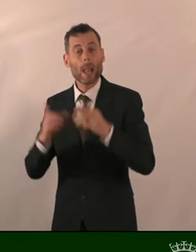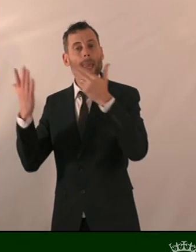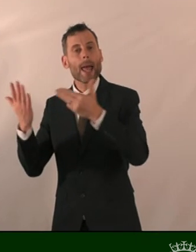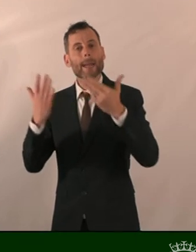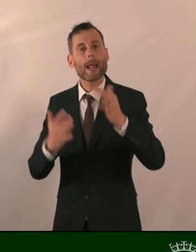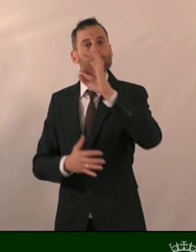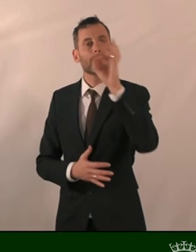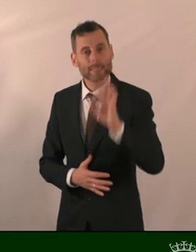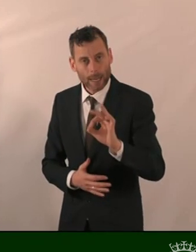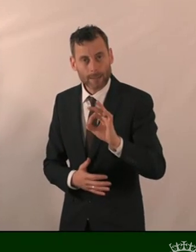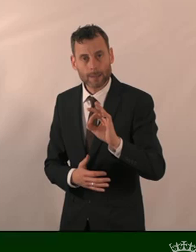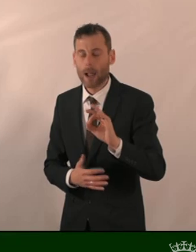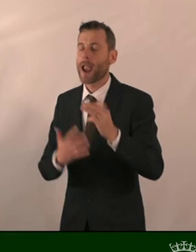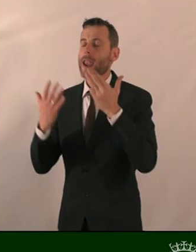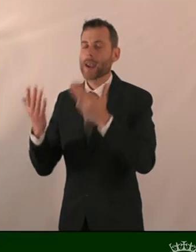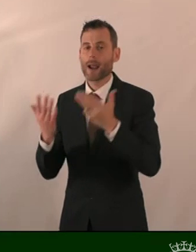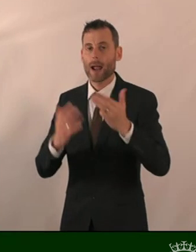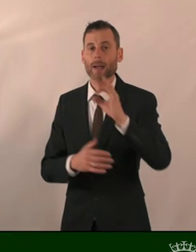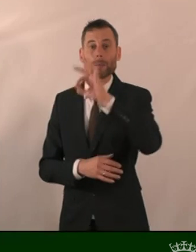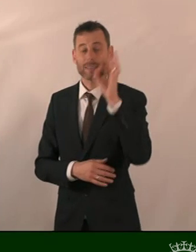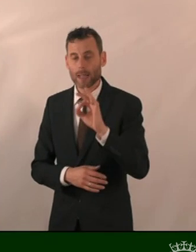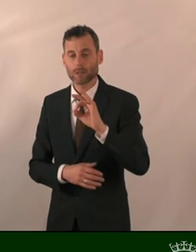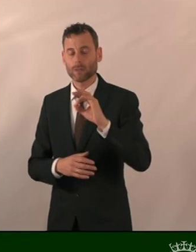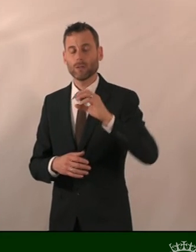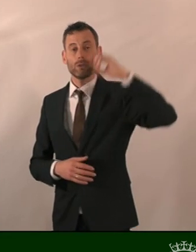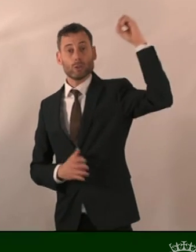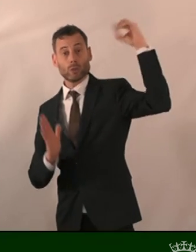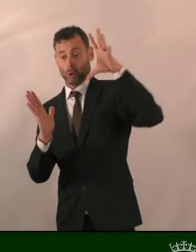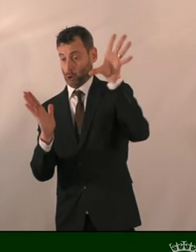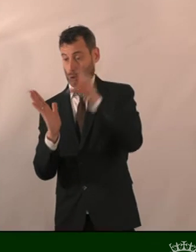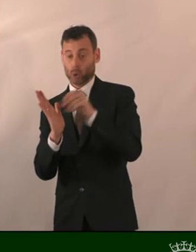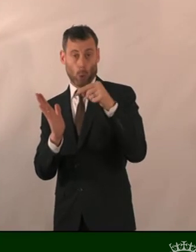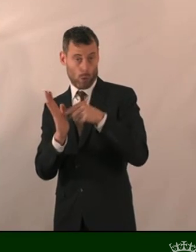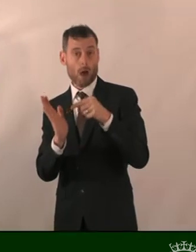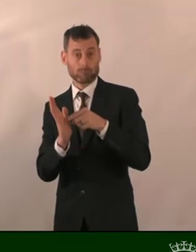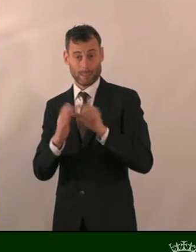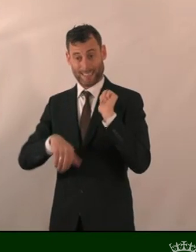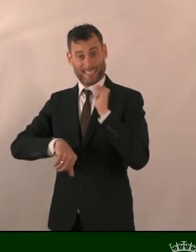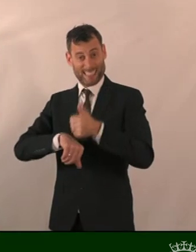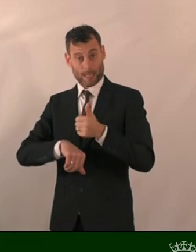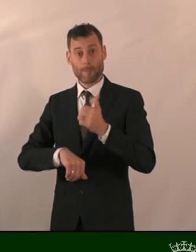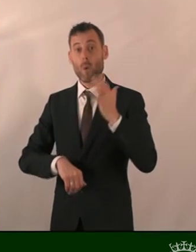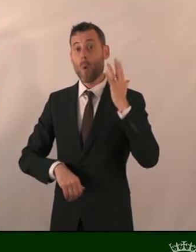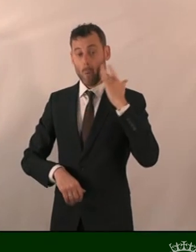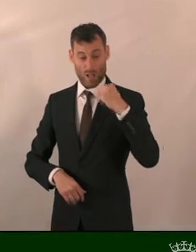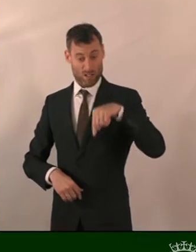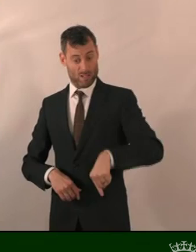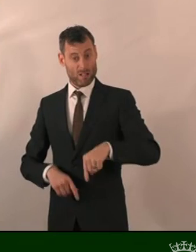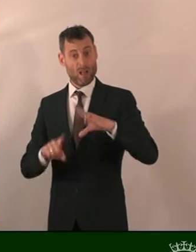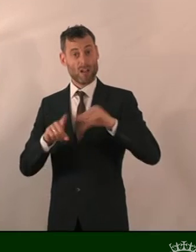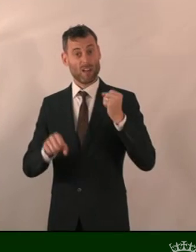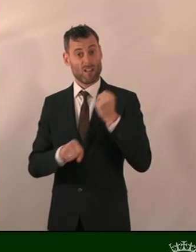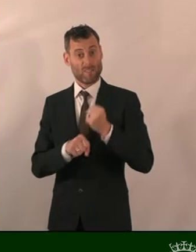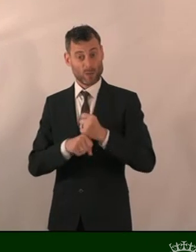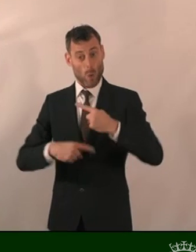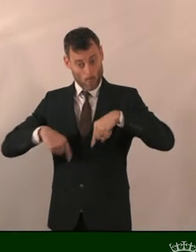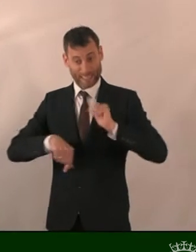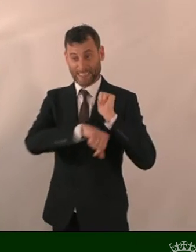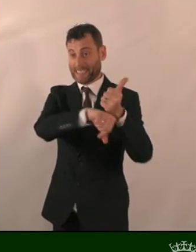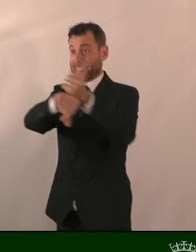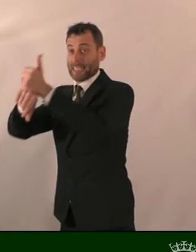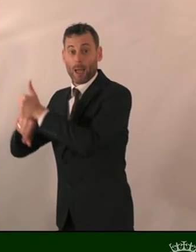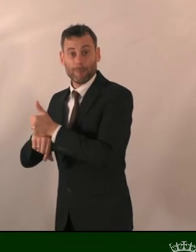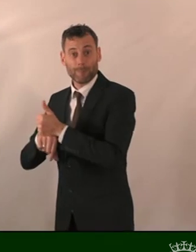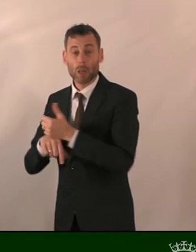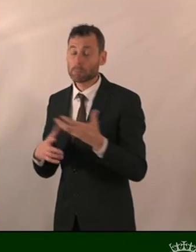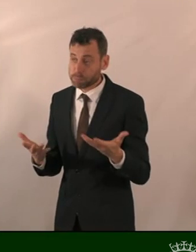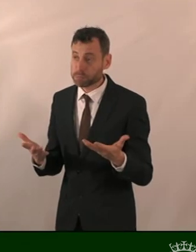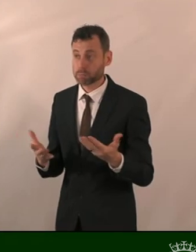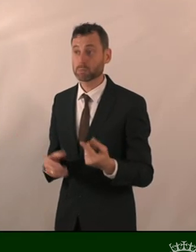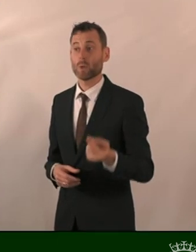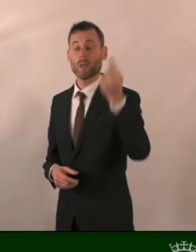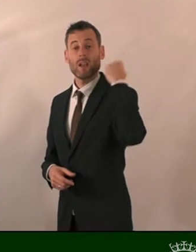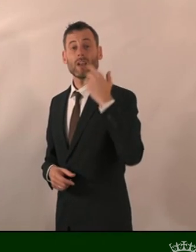Some 99% of all the solar panels installed in this country have happened under this Conservative Government.